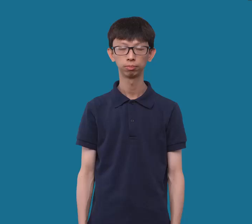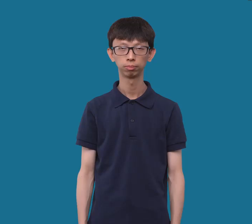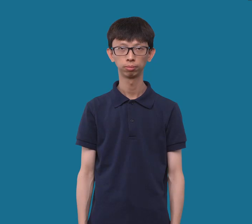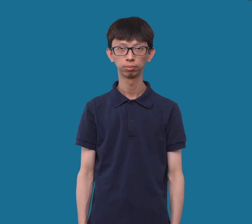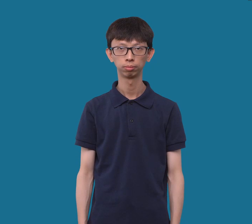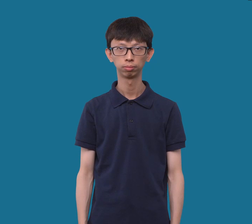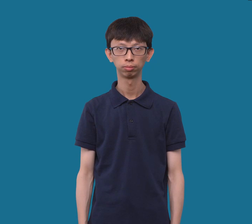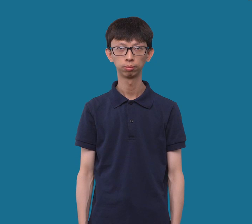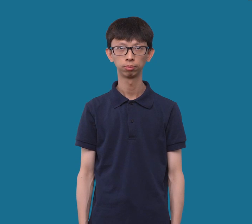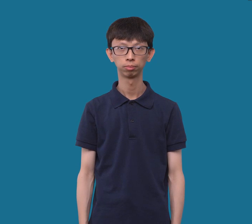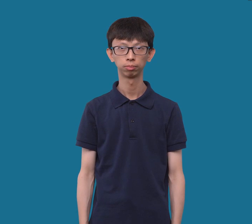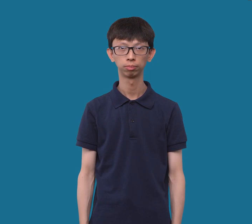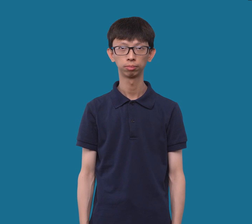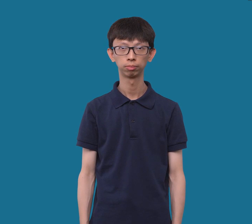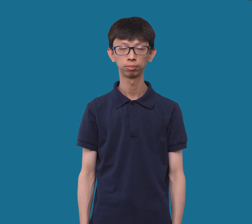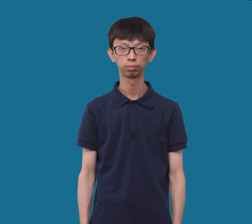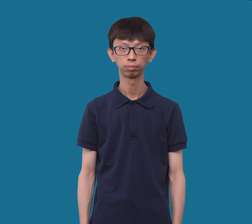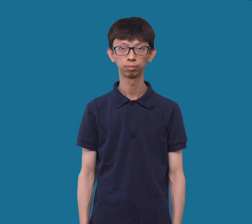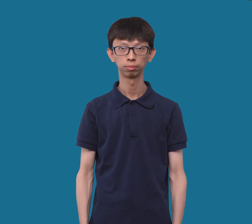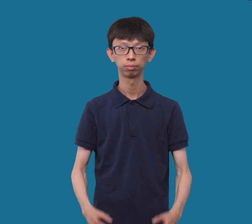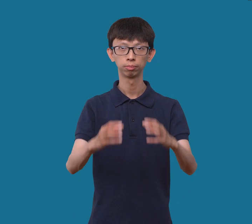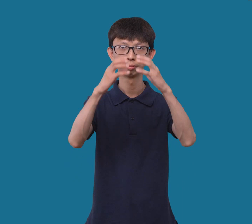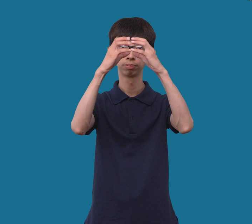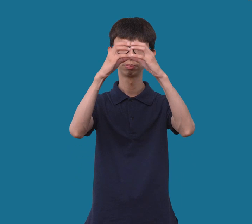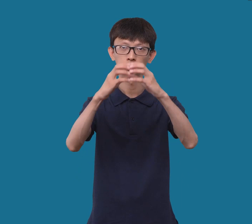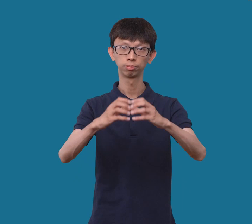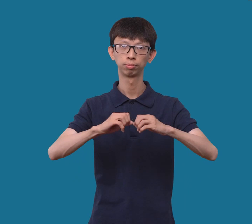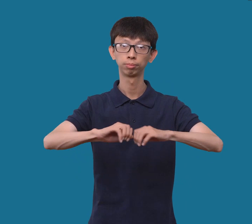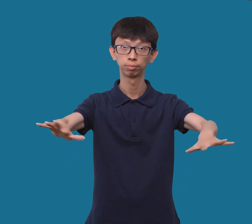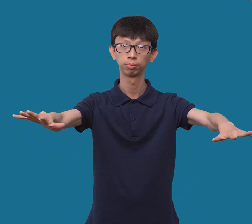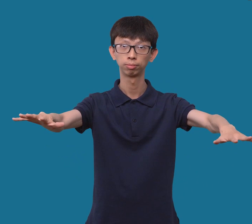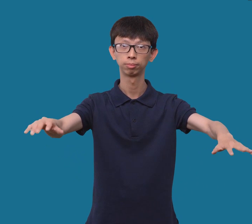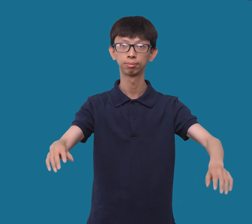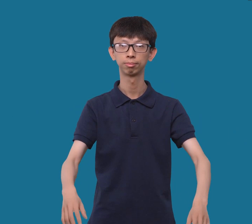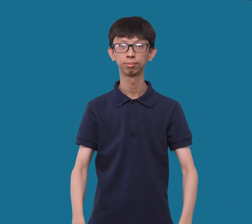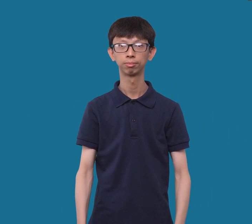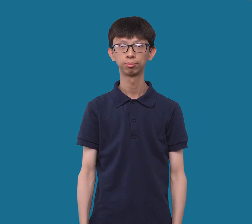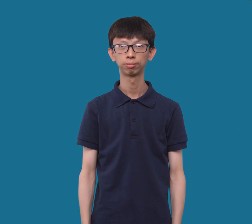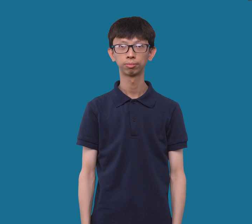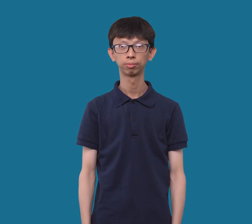bom nguyên tử